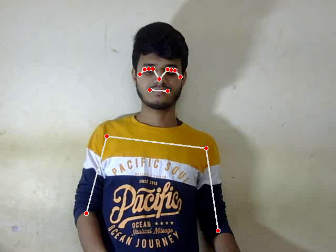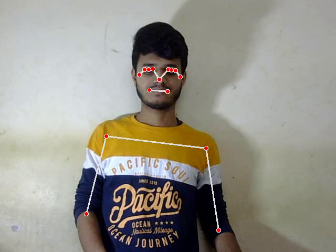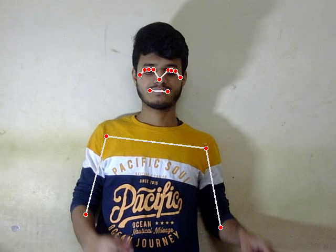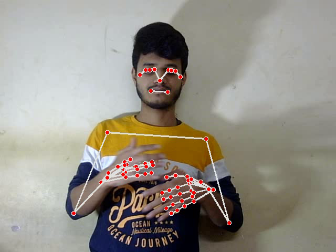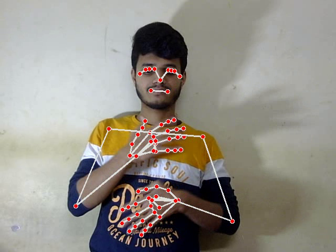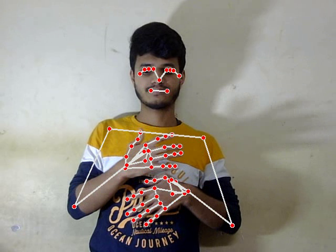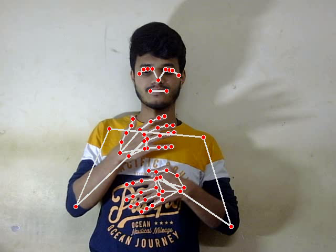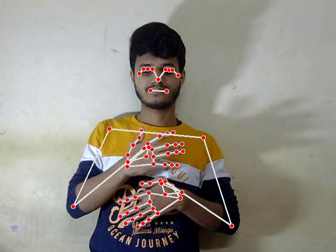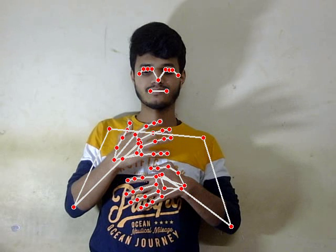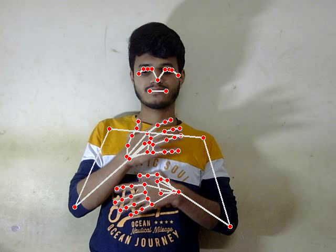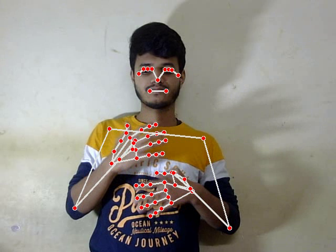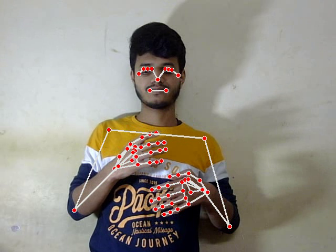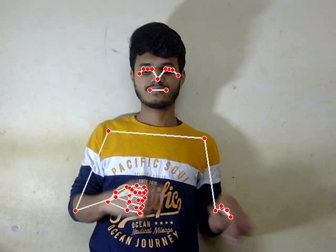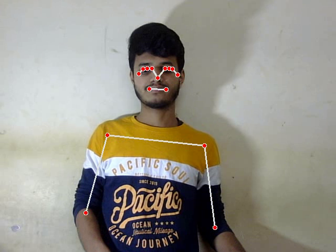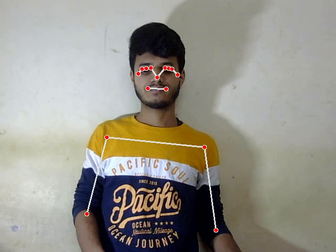happy